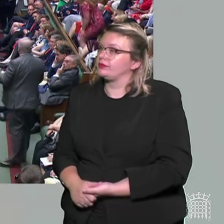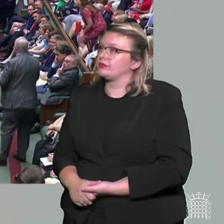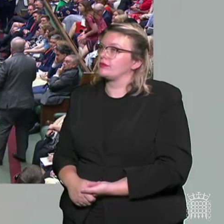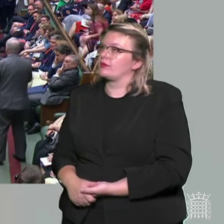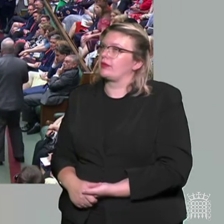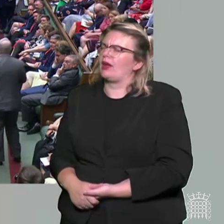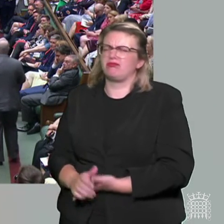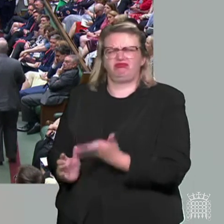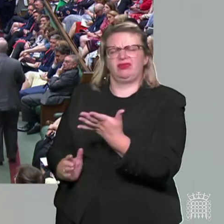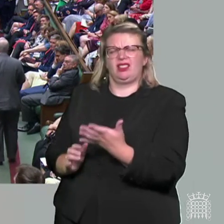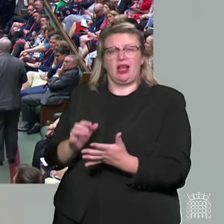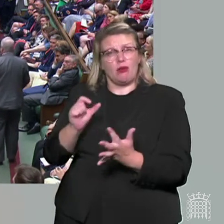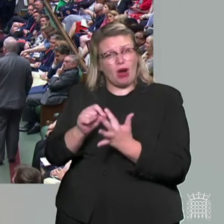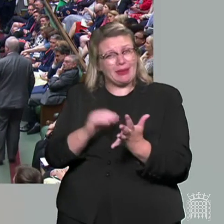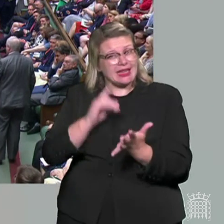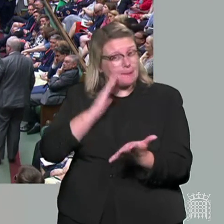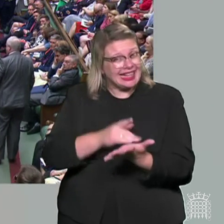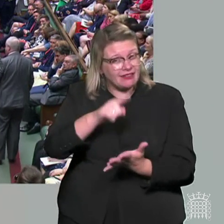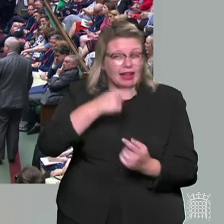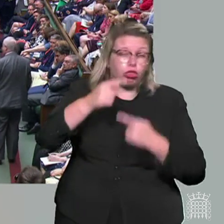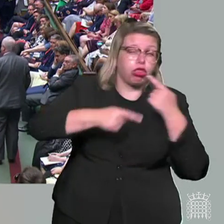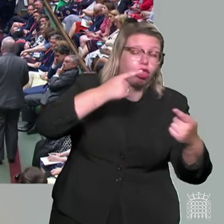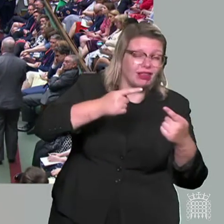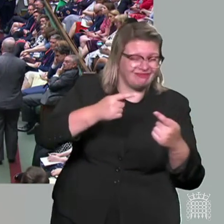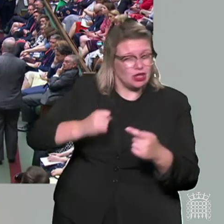The Prime Minister might believe that nonsense, but the people of Scotland do not.